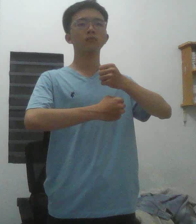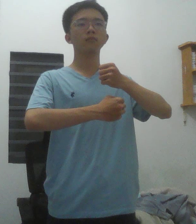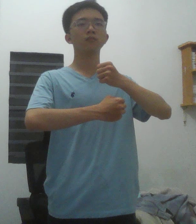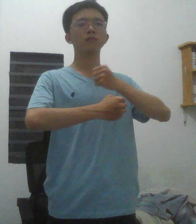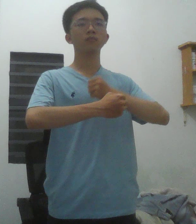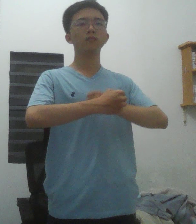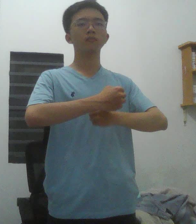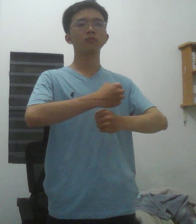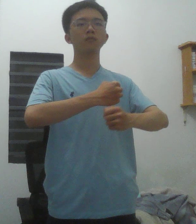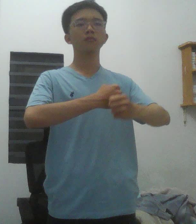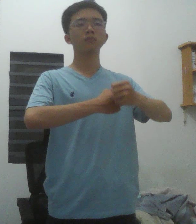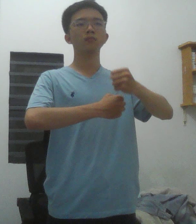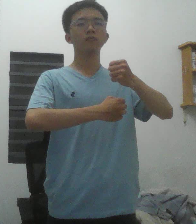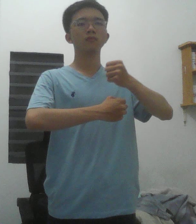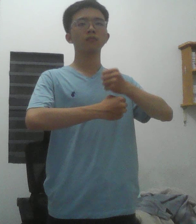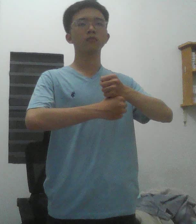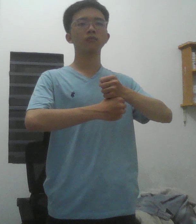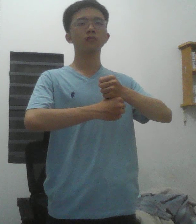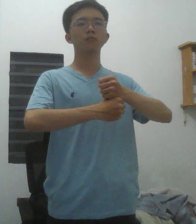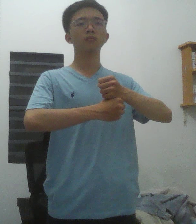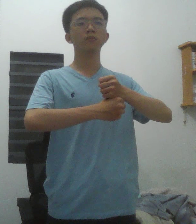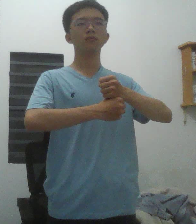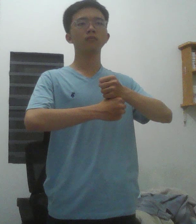nam